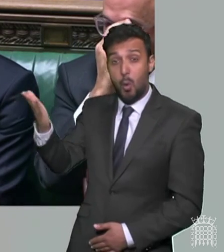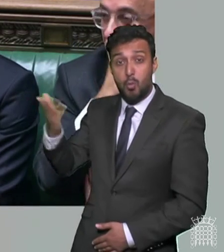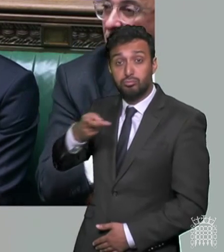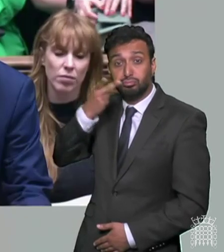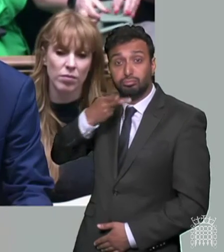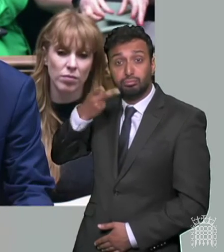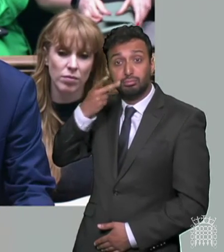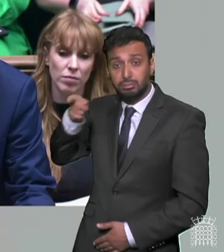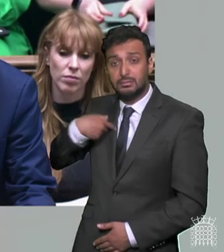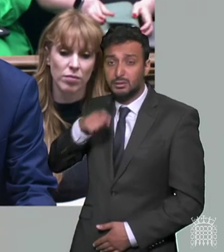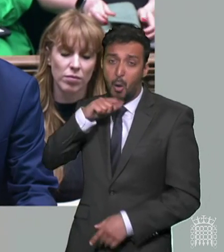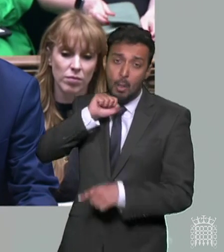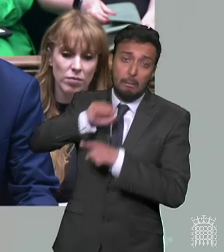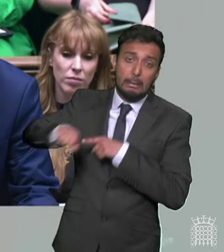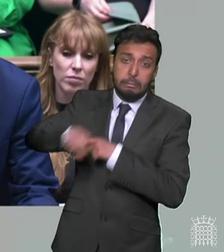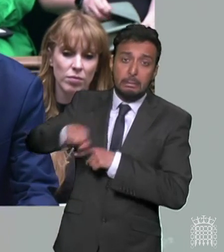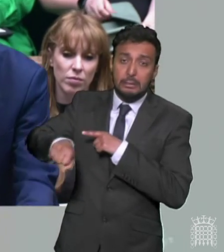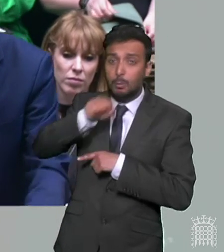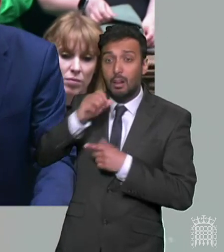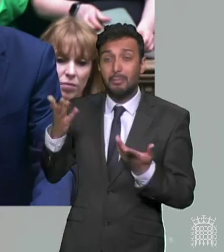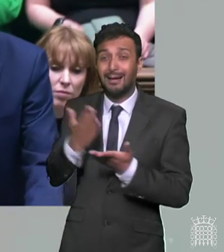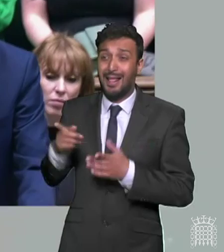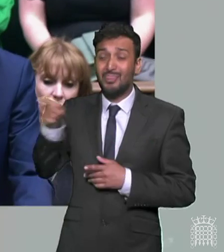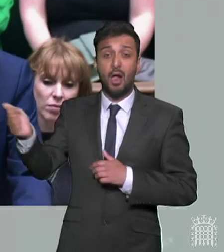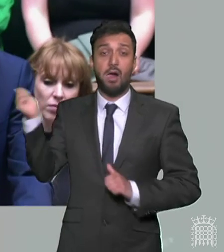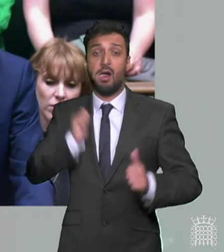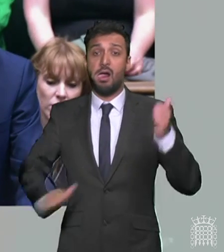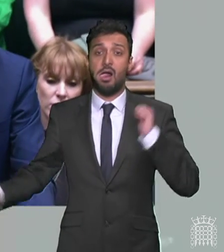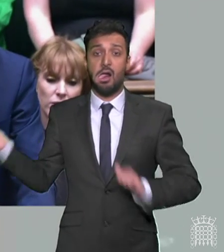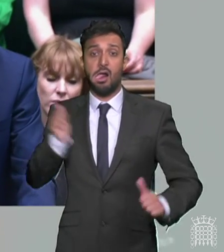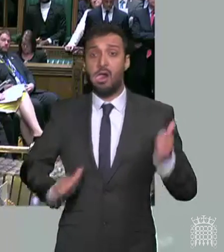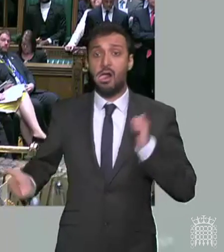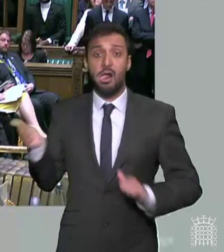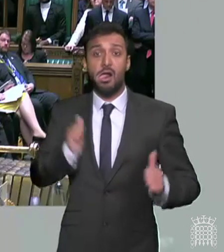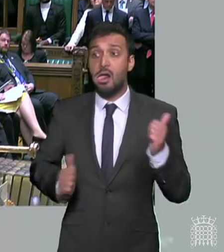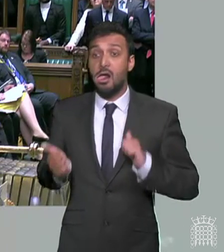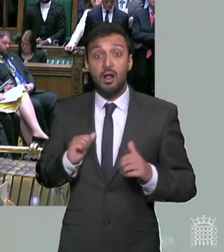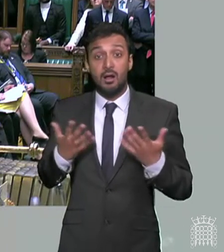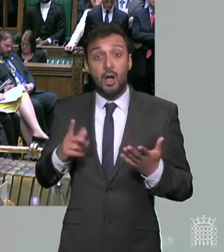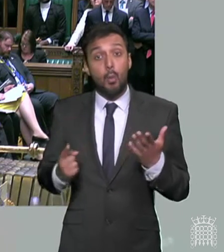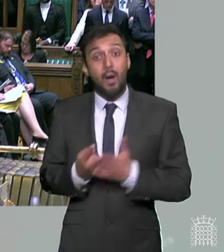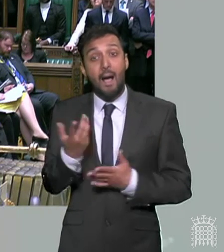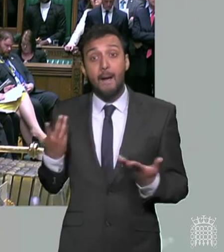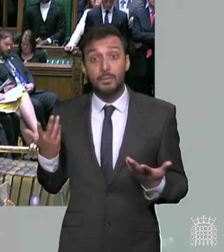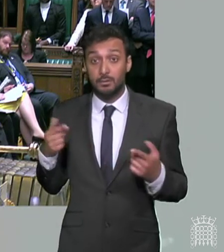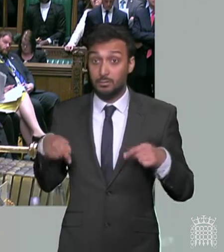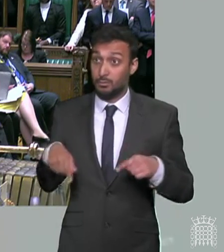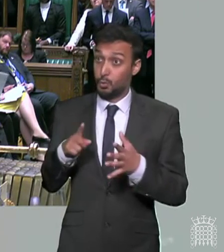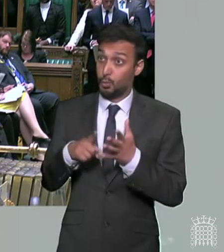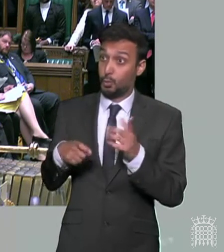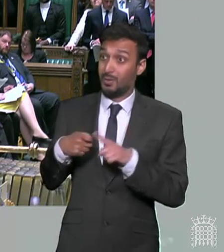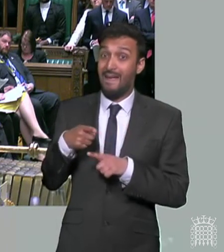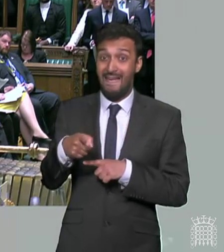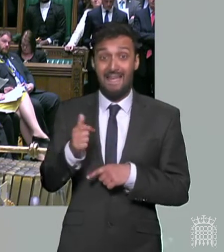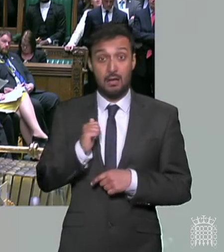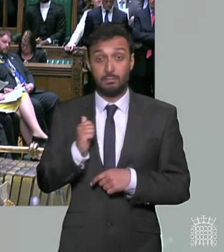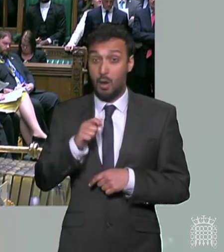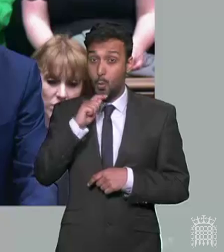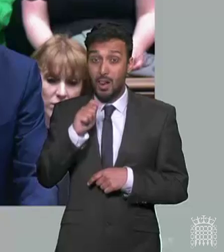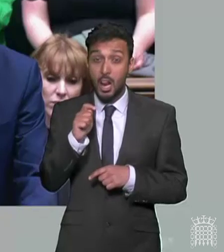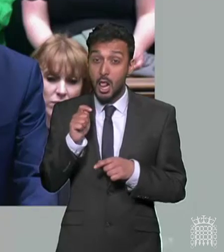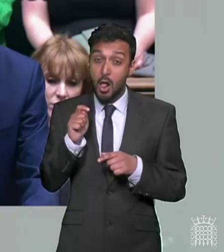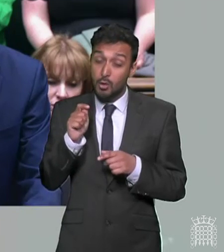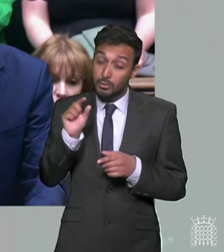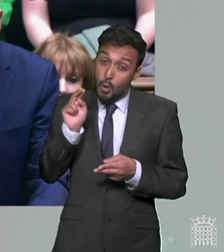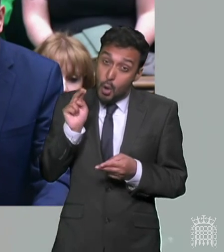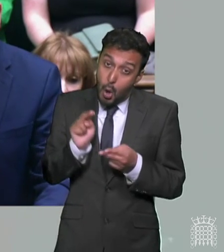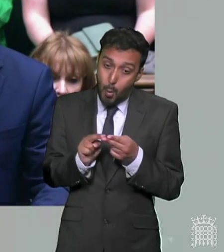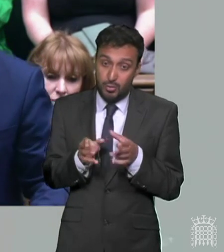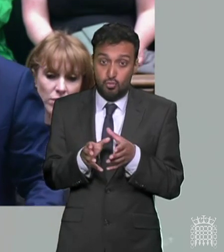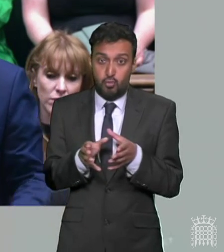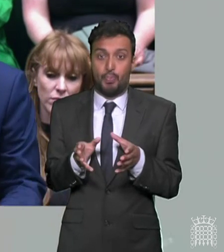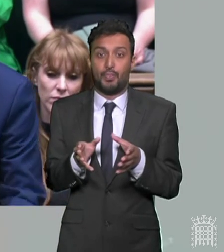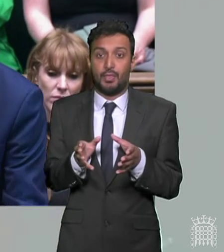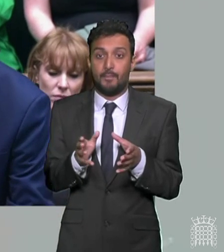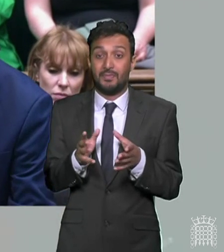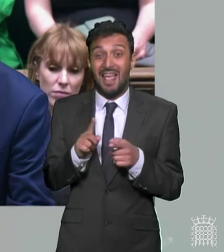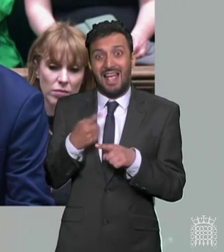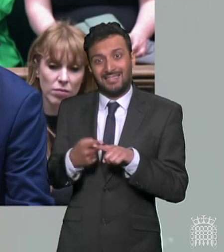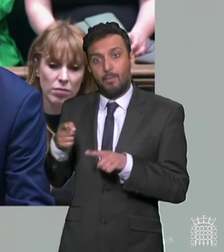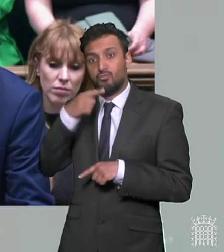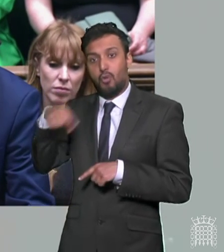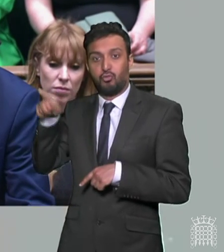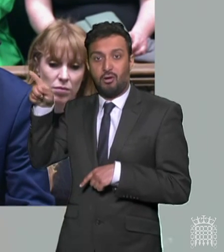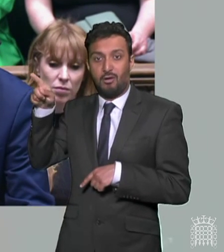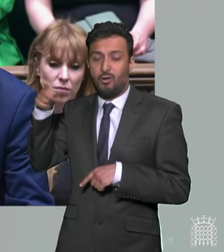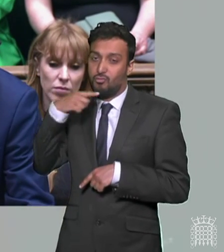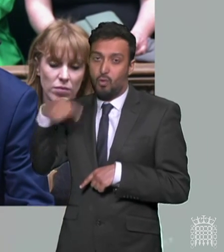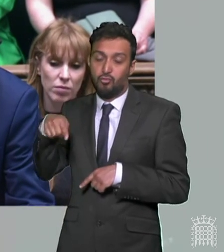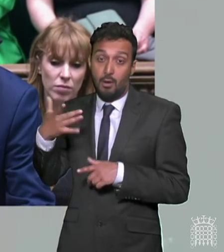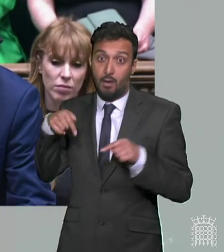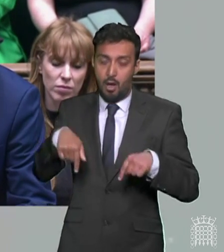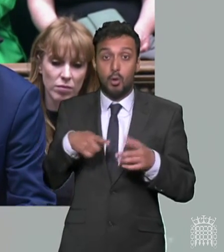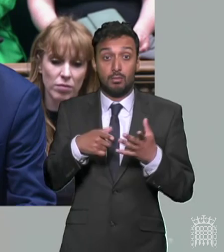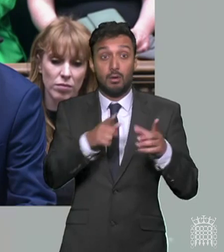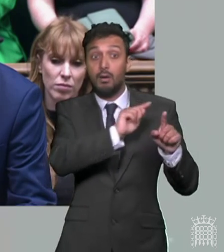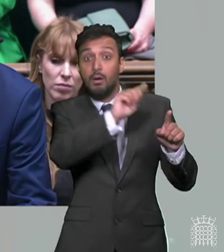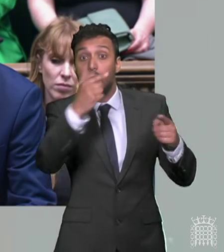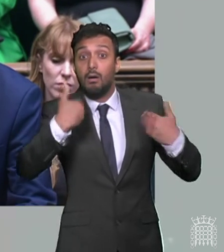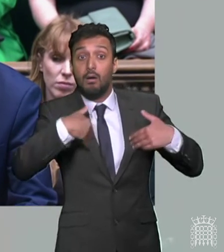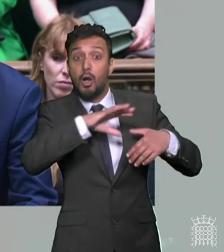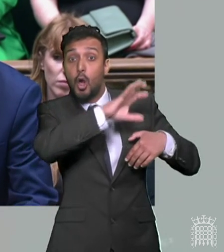It was obvious that he was being complacent. Lo and behold, Britain is set to have the lowest growth of any major country except Russia, despite our brilliant businesses and all we have to offer.